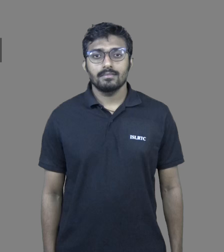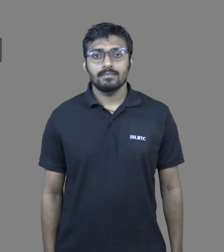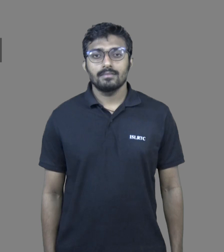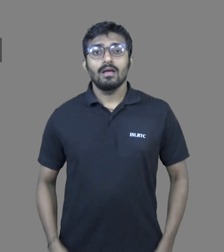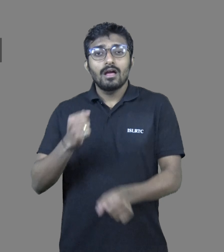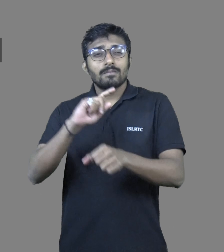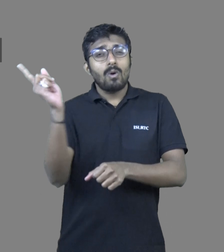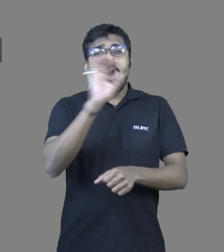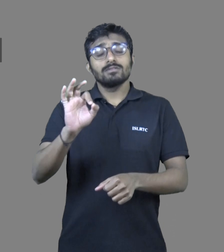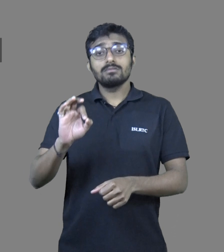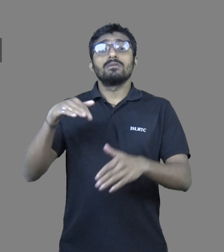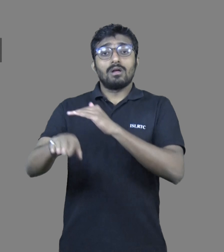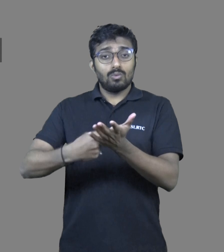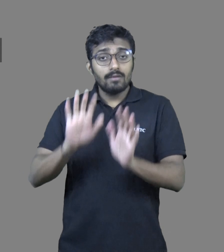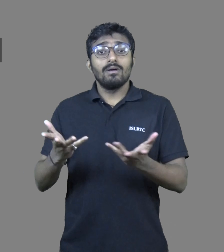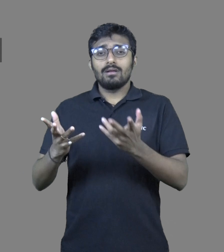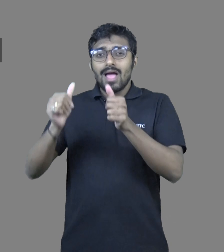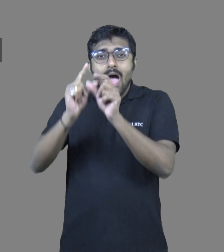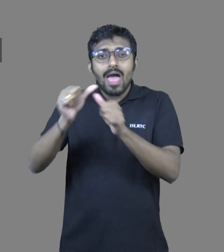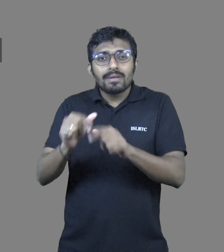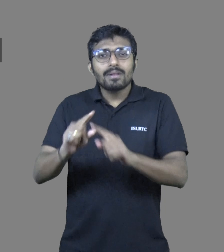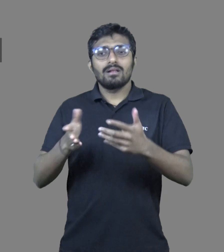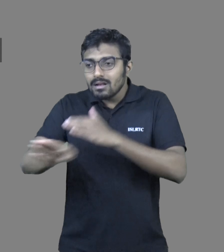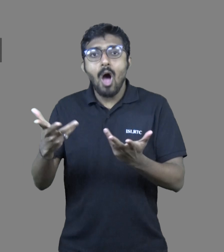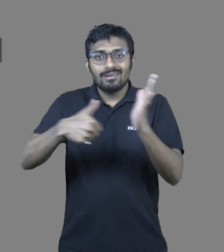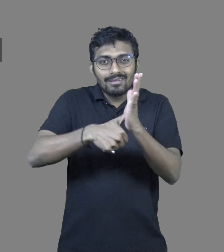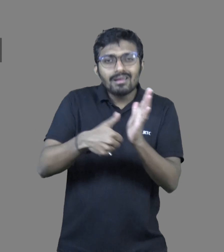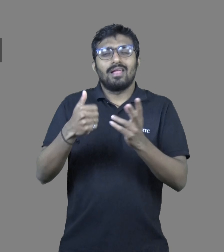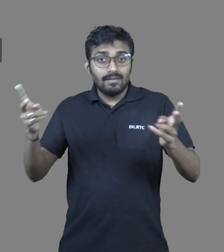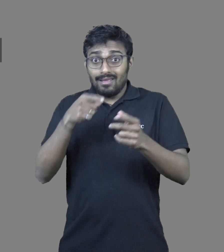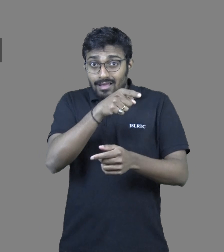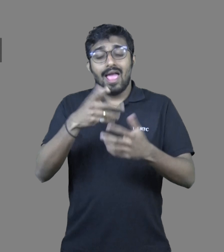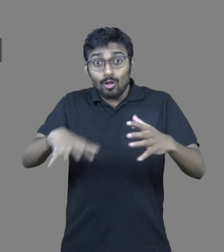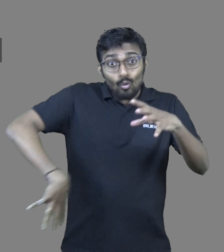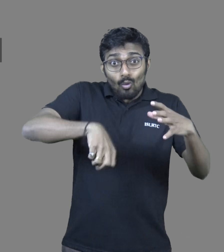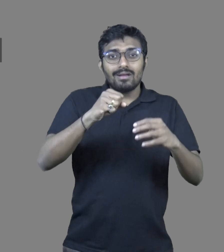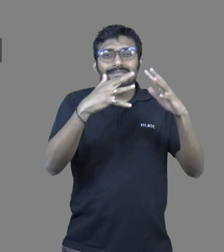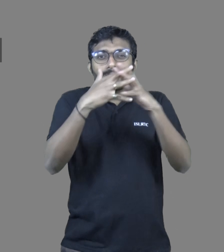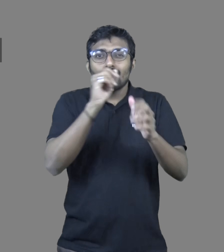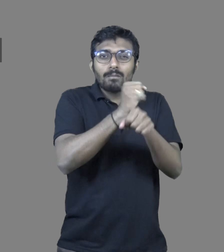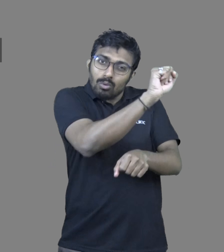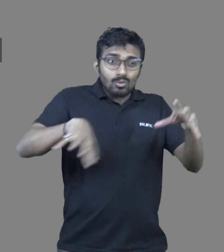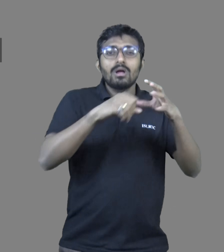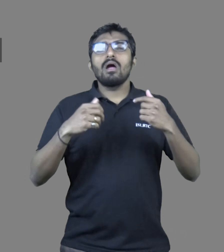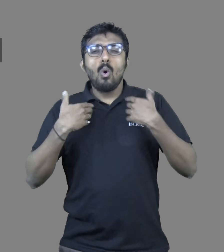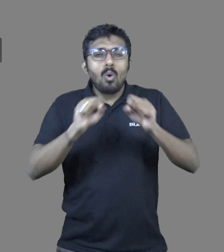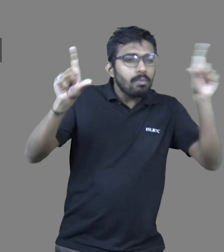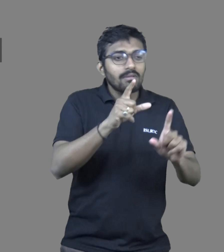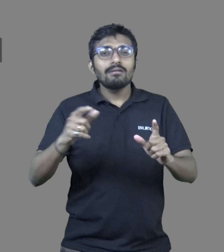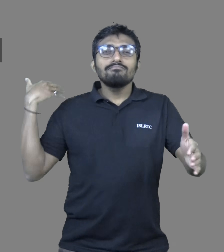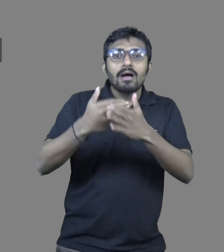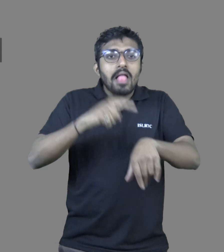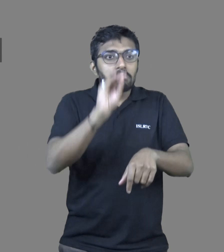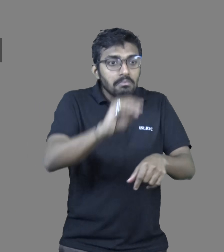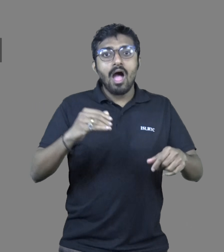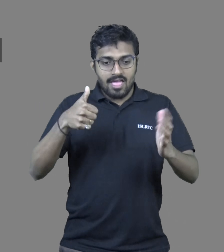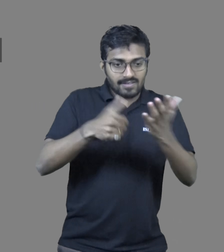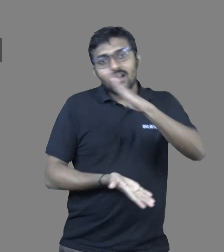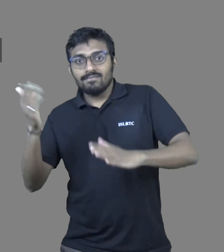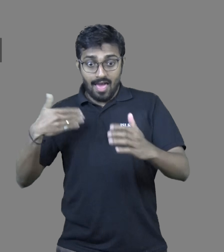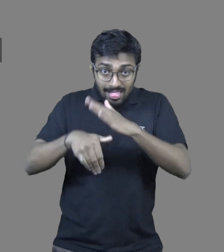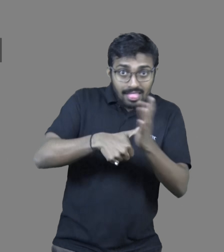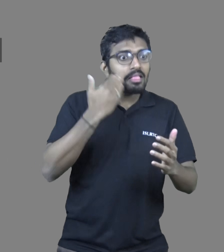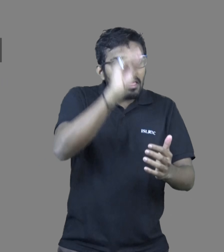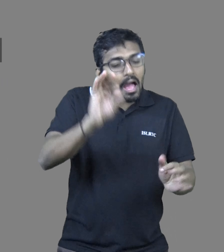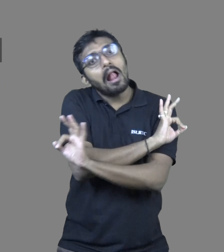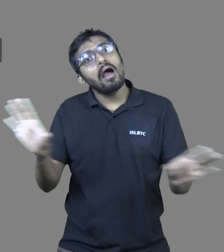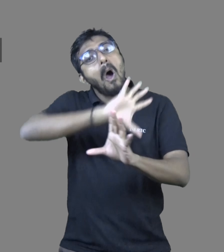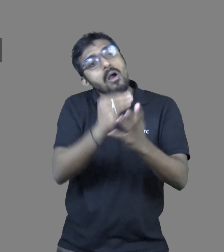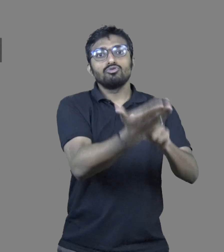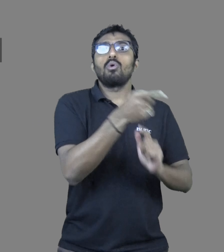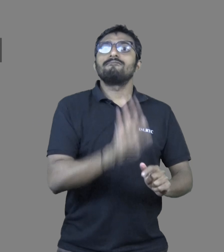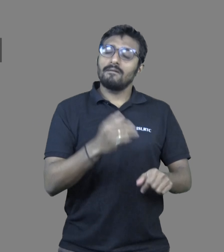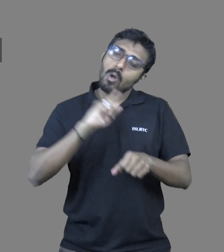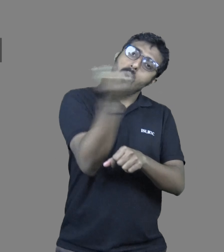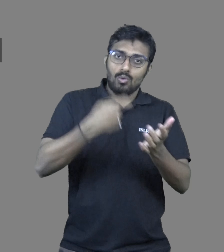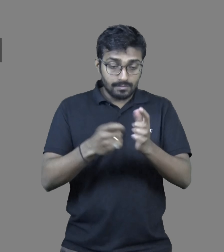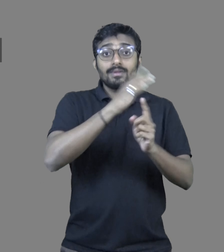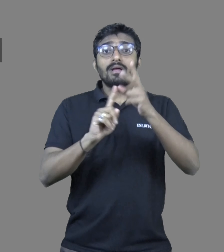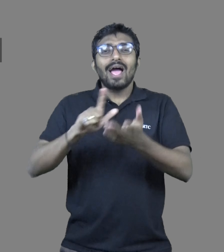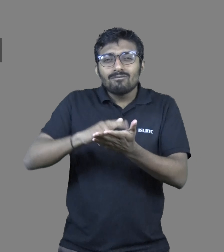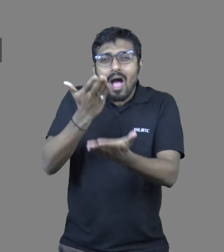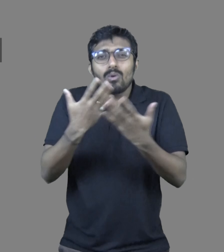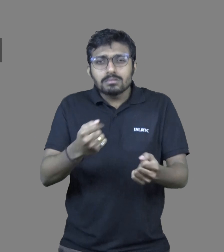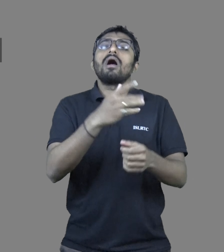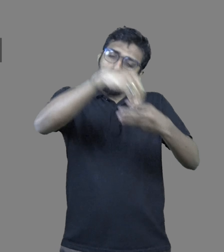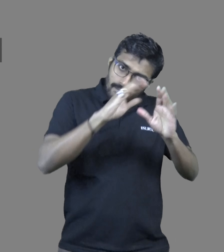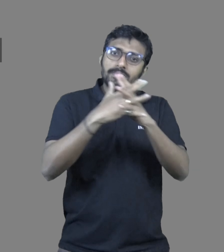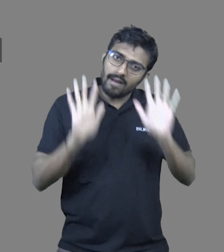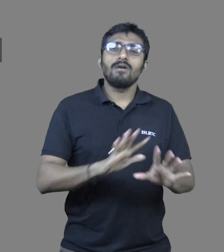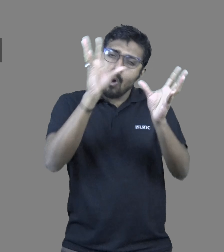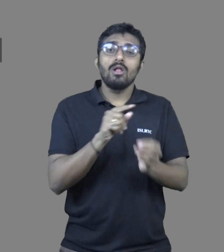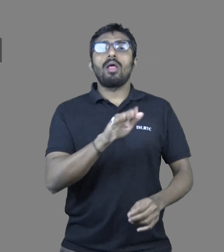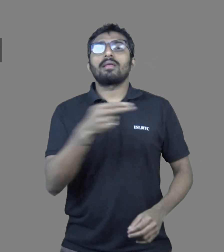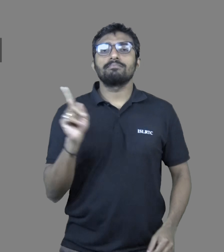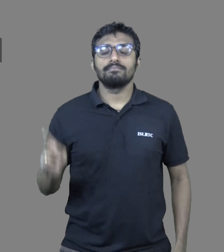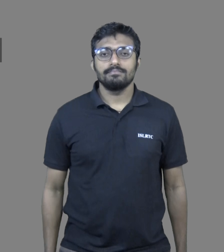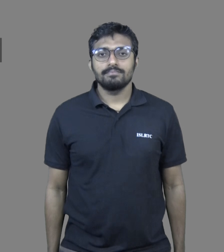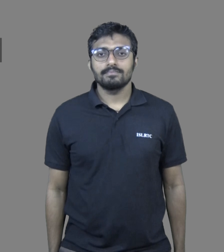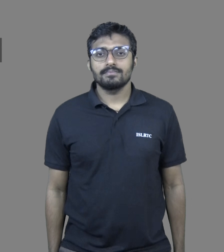Attendance gov in